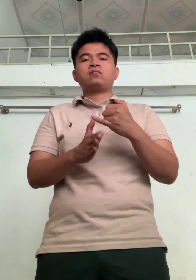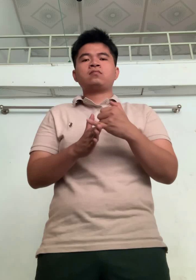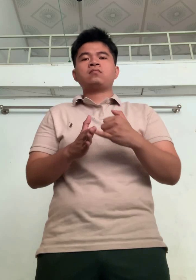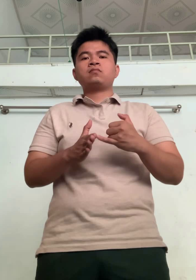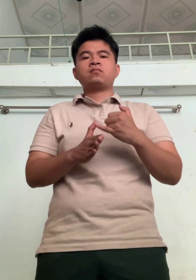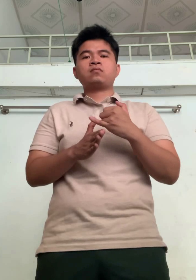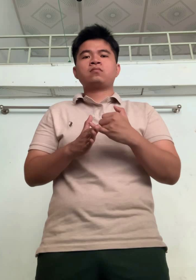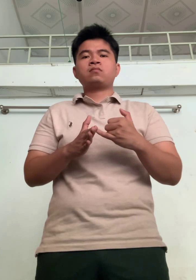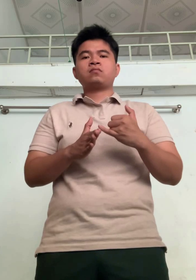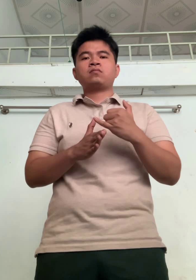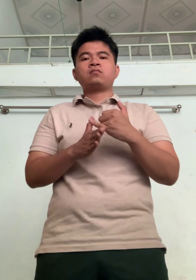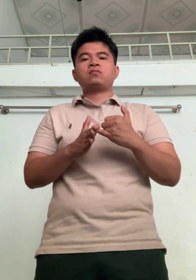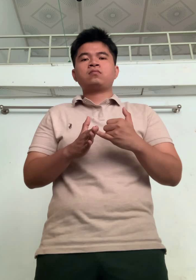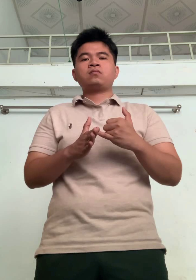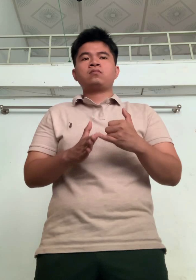cuoi thang